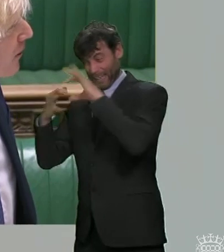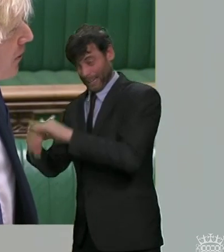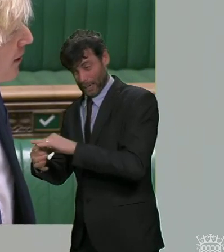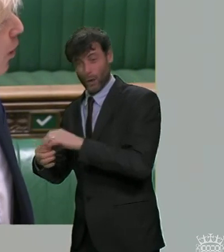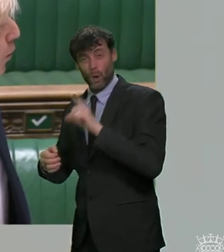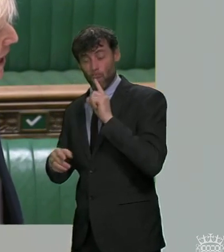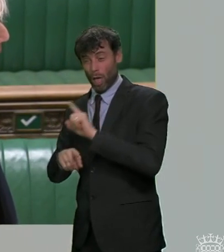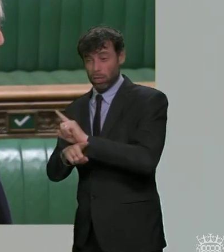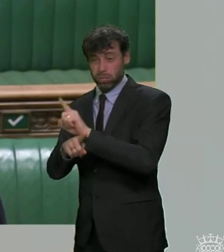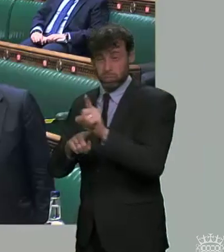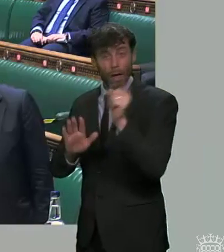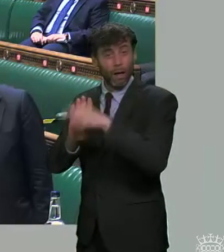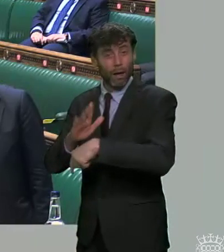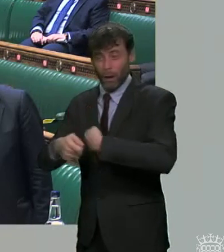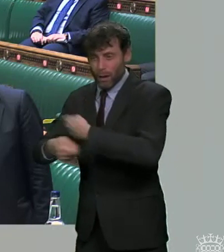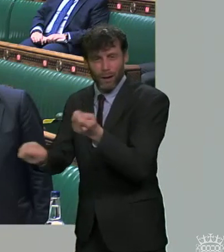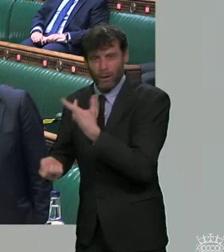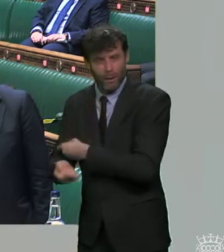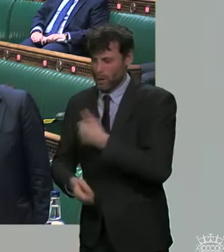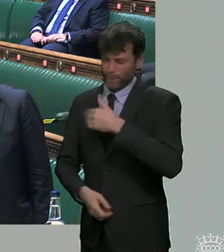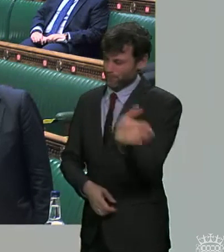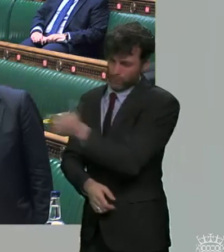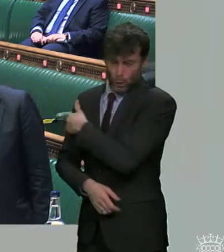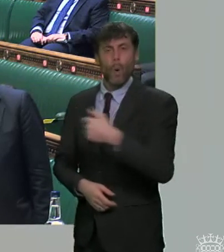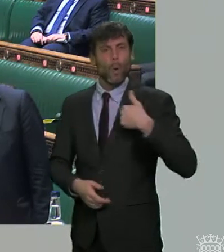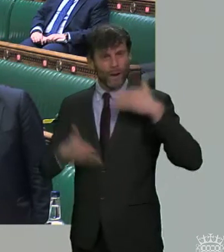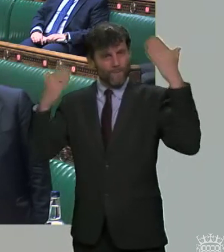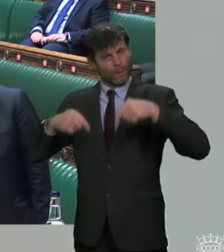We vaccinate and get on with delivering for the people of this country.